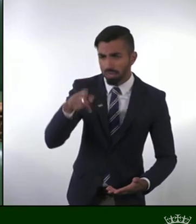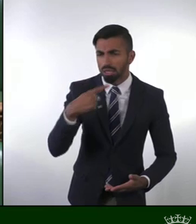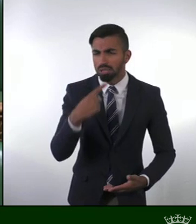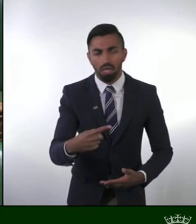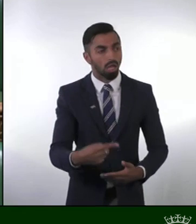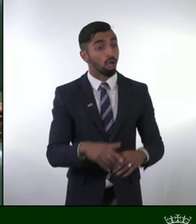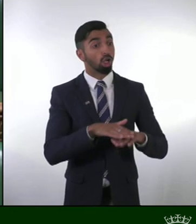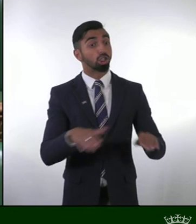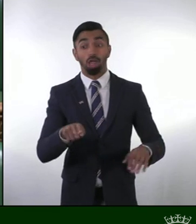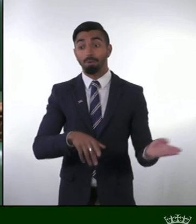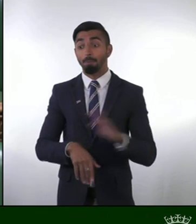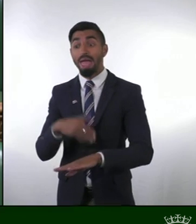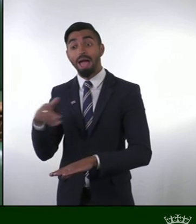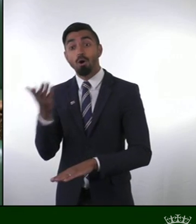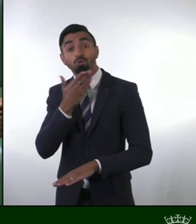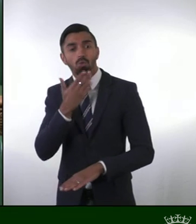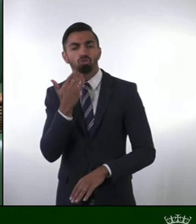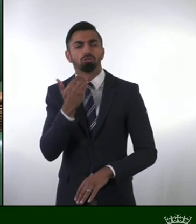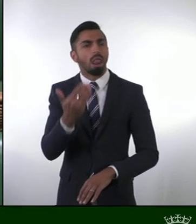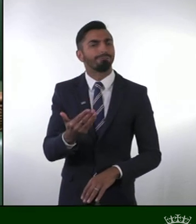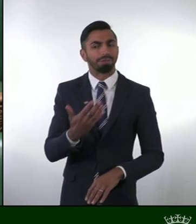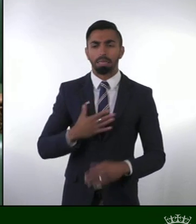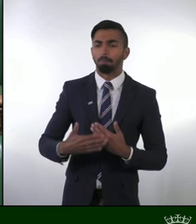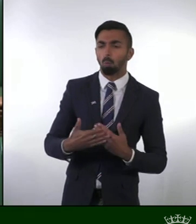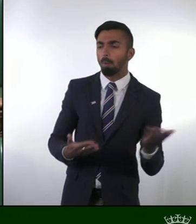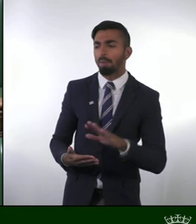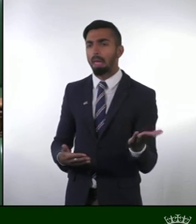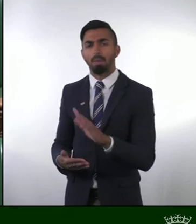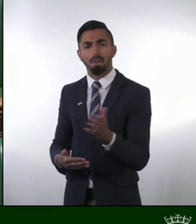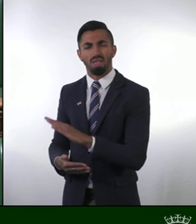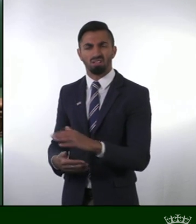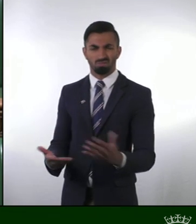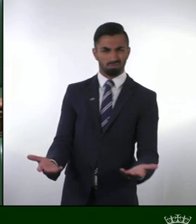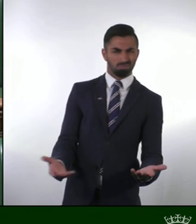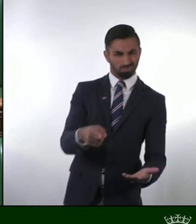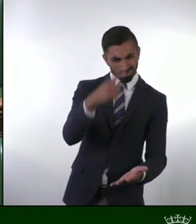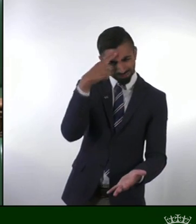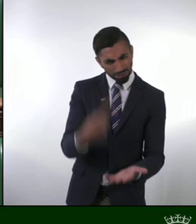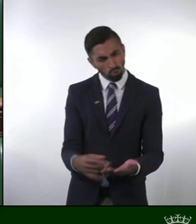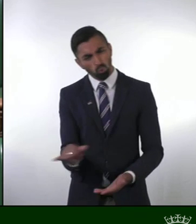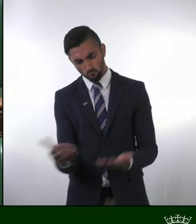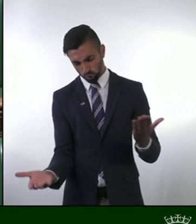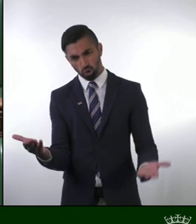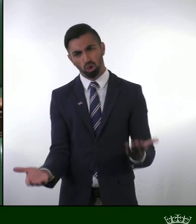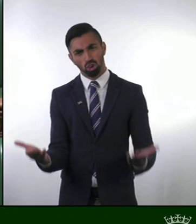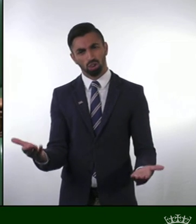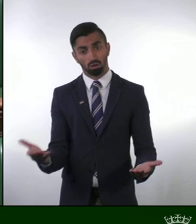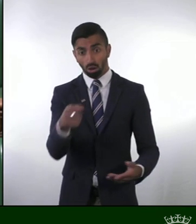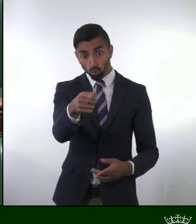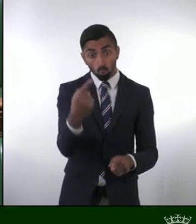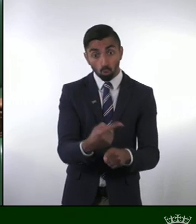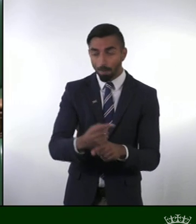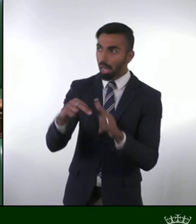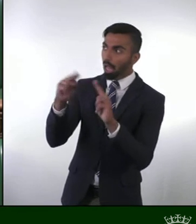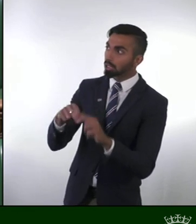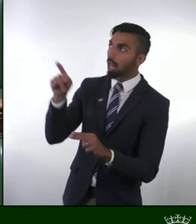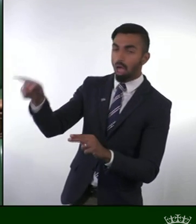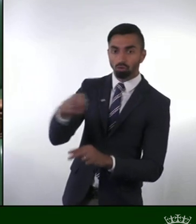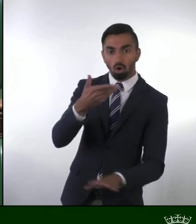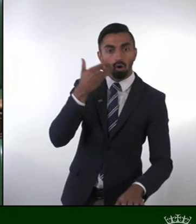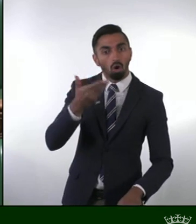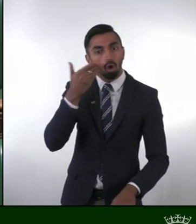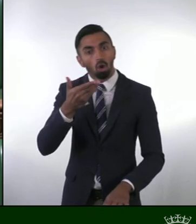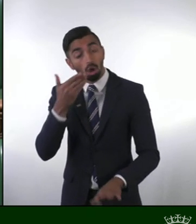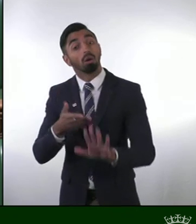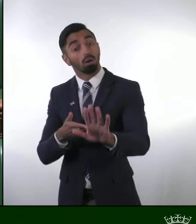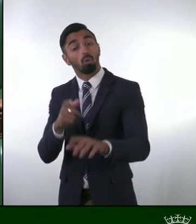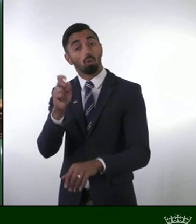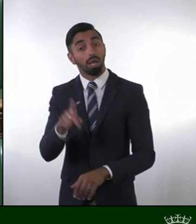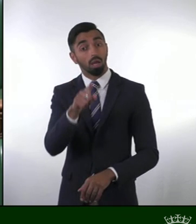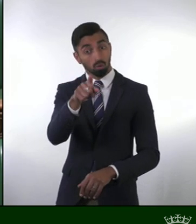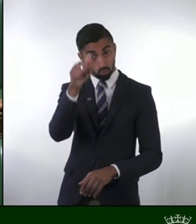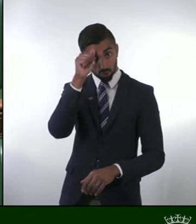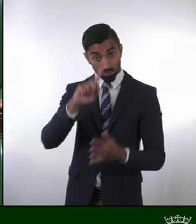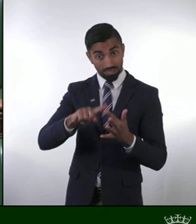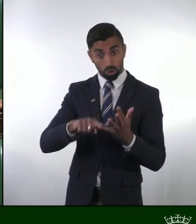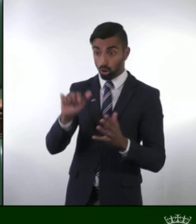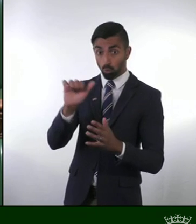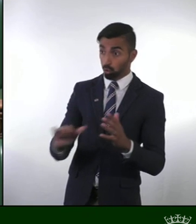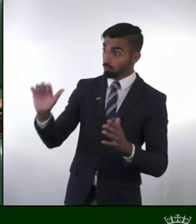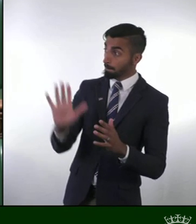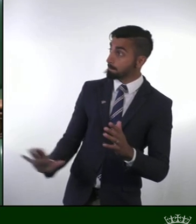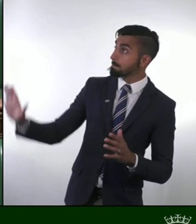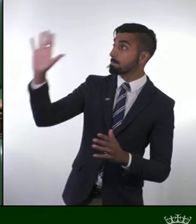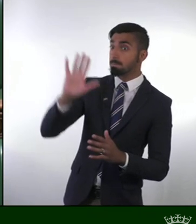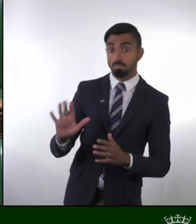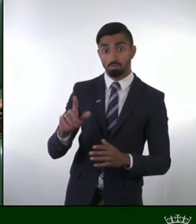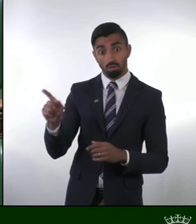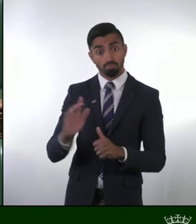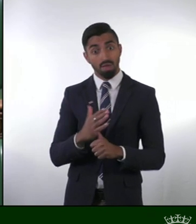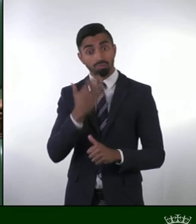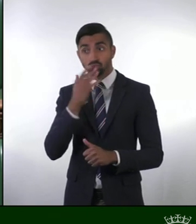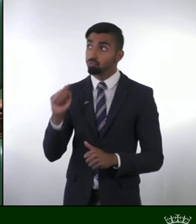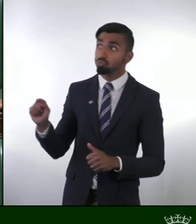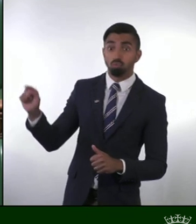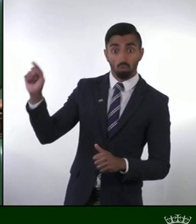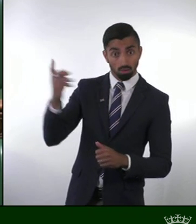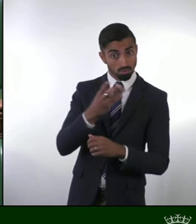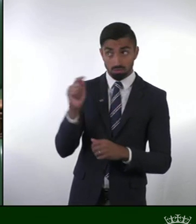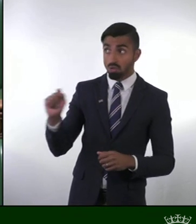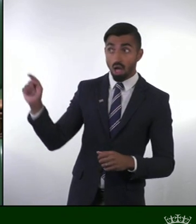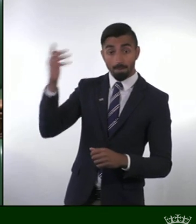I really think he needs to make up his mind. Since he is so fond of these international comparisons, he should know that there are some countries in the EU—in Europe—where no primary school kids are going back to school, I think.